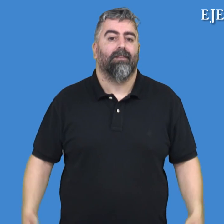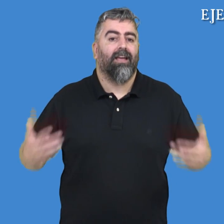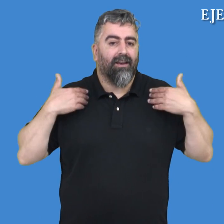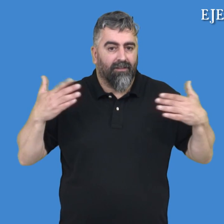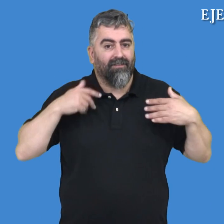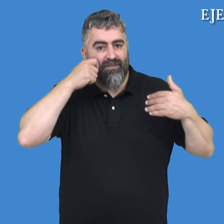ejercicio